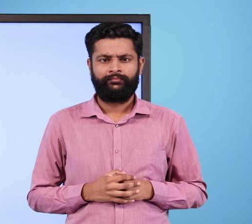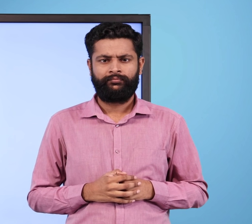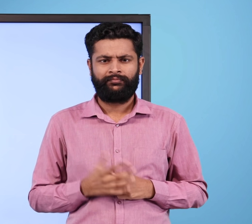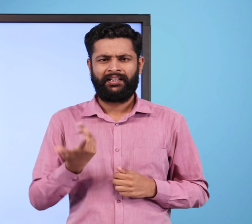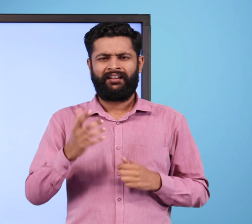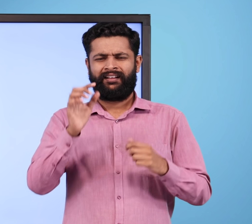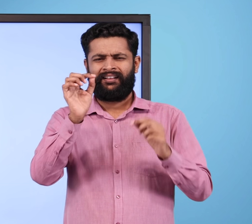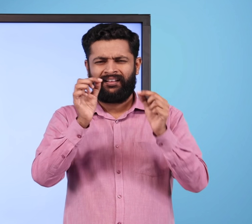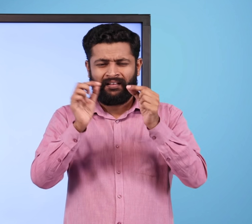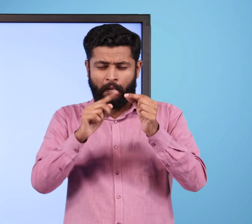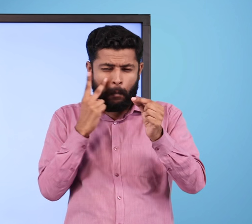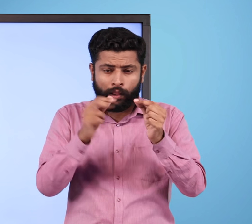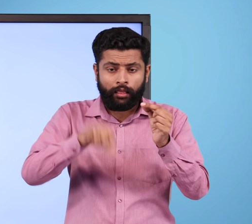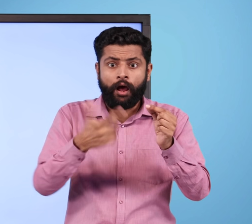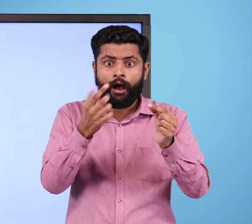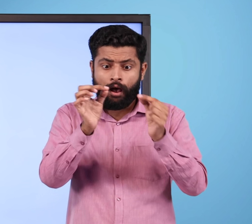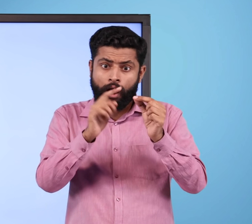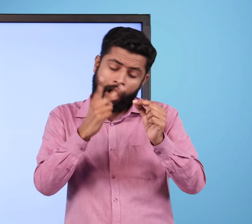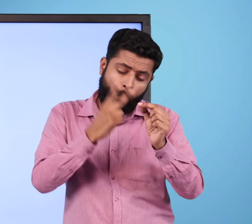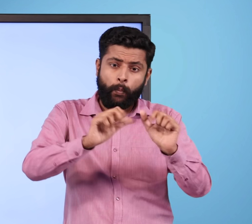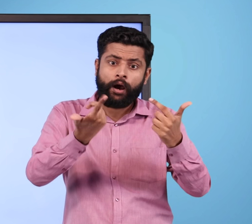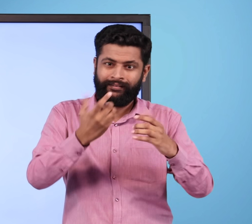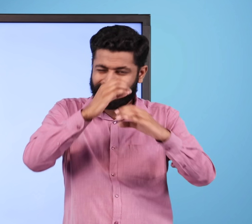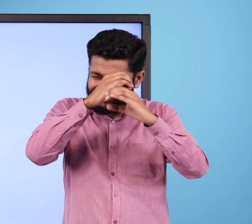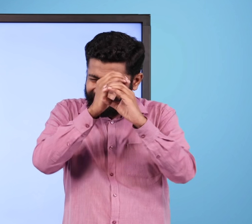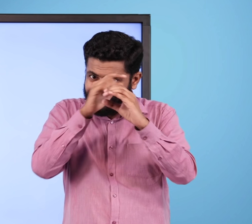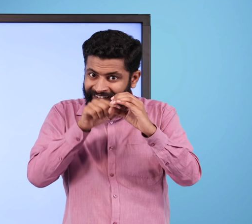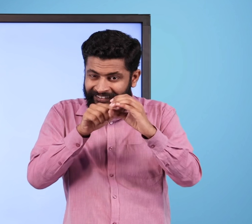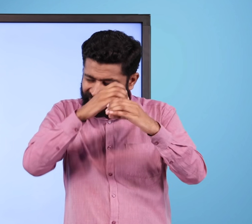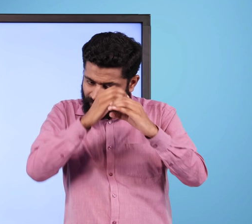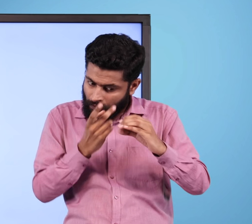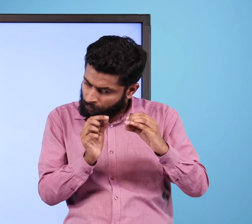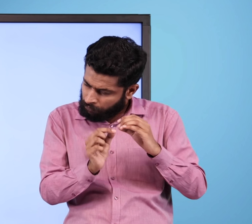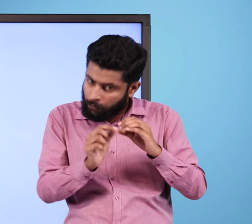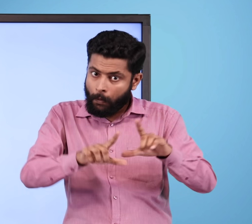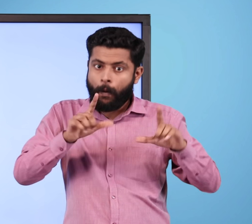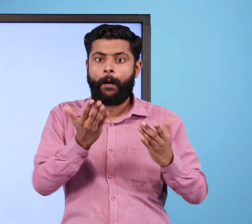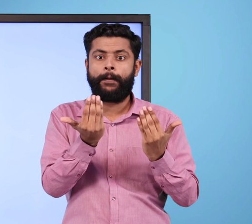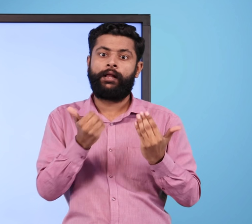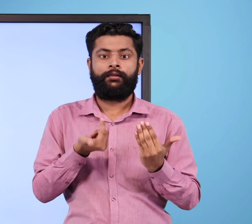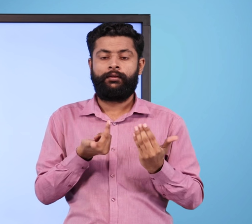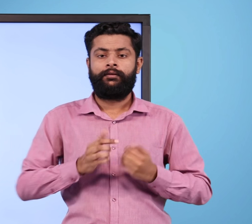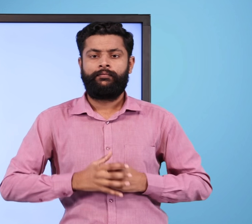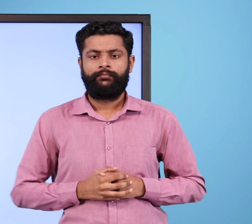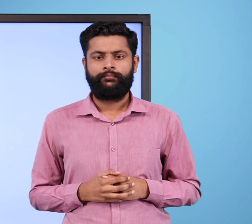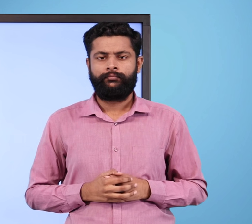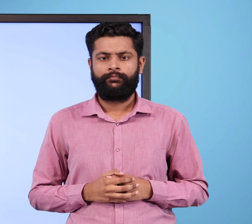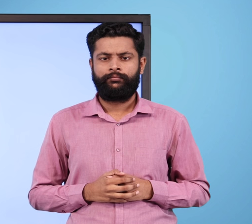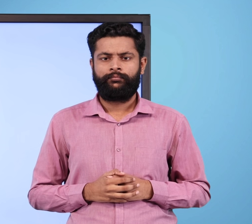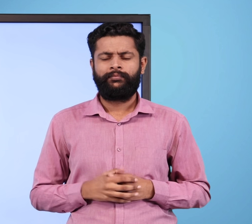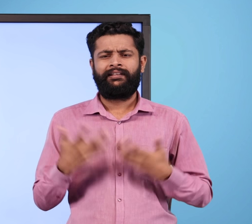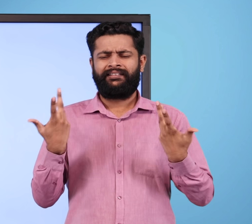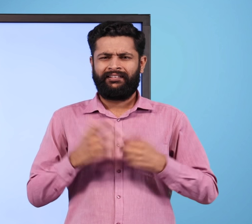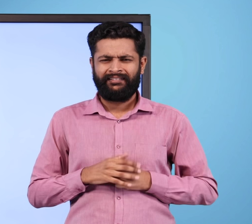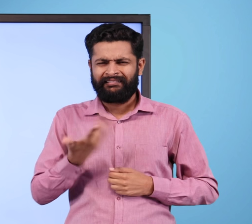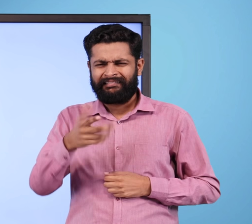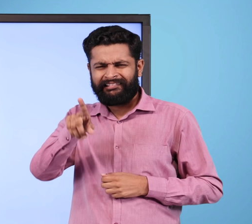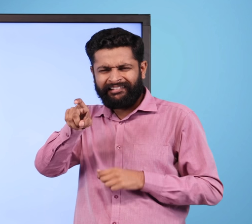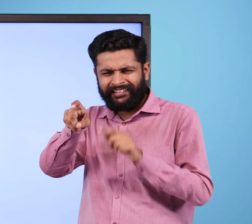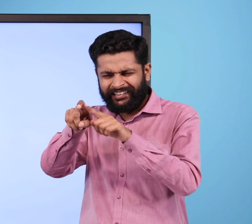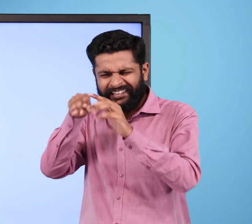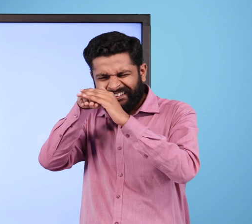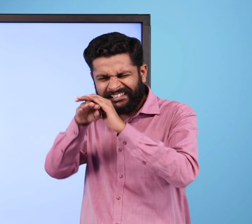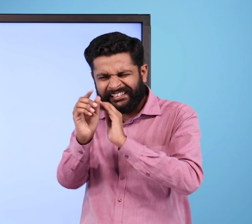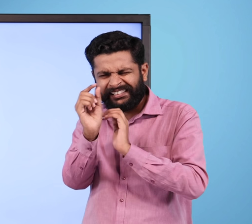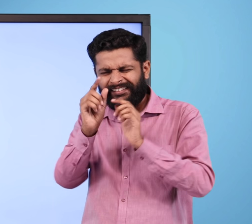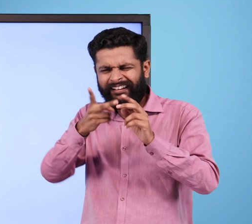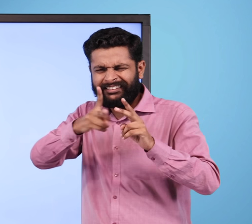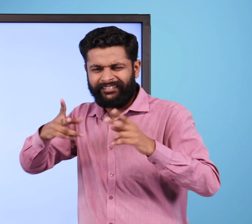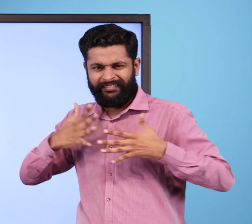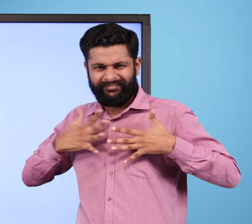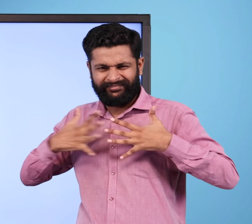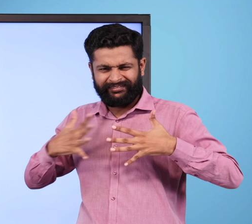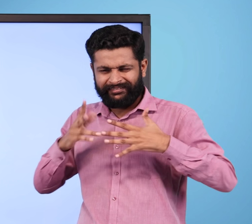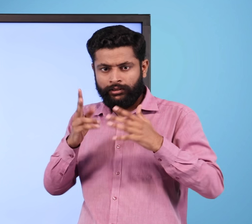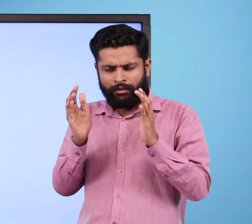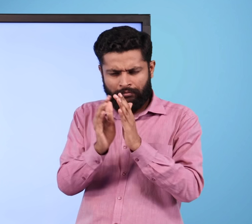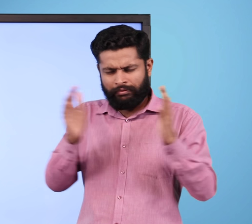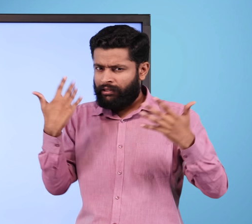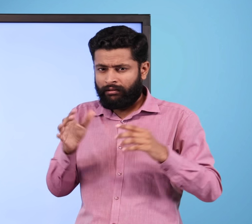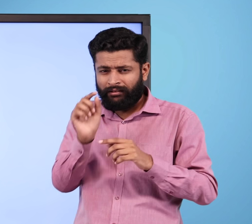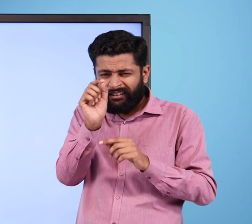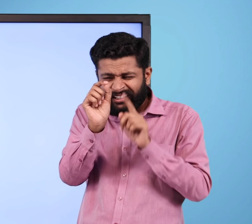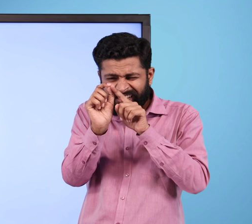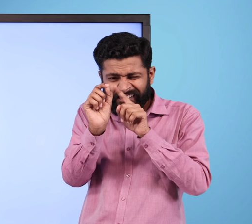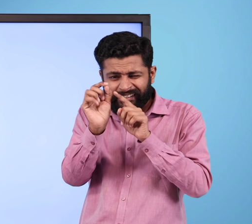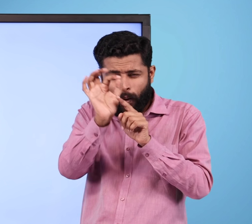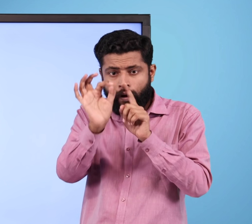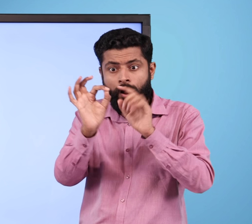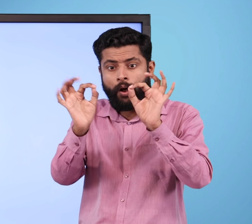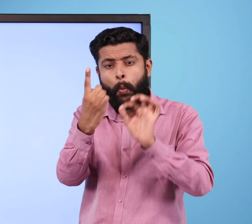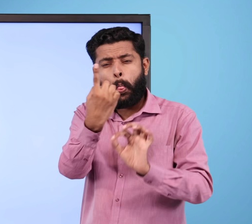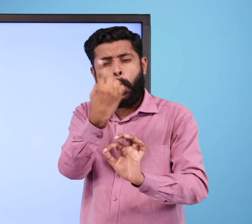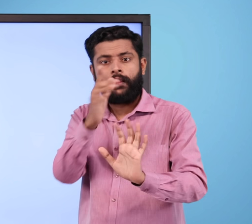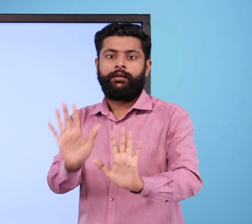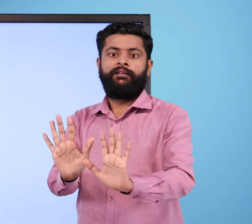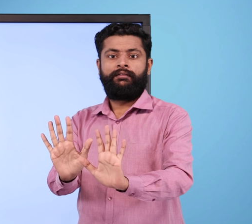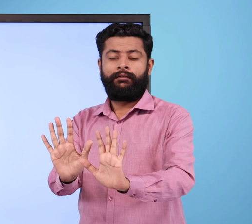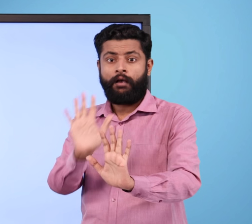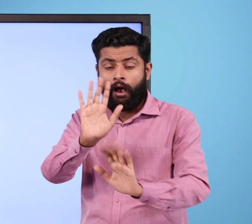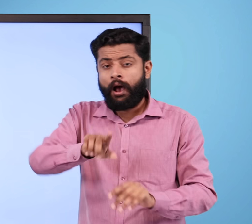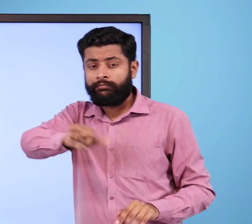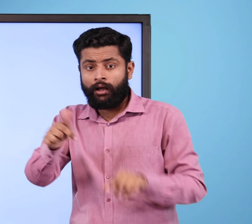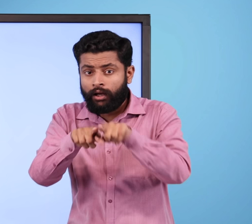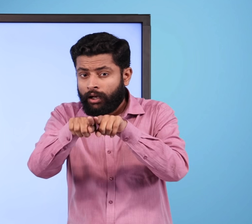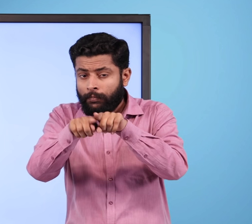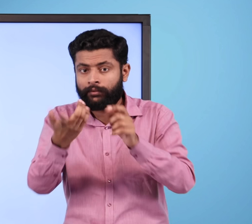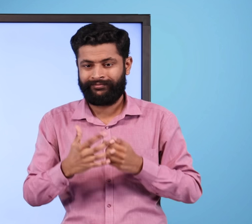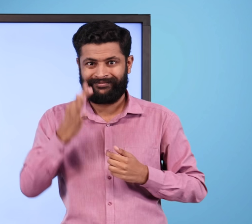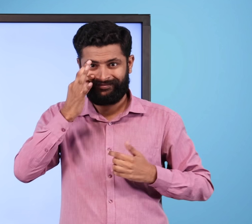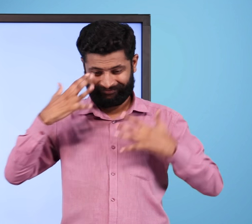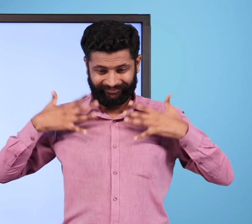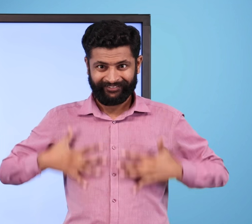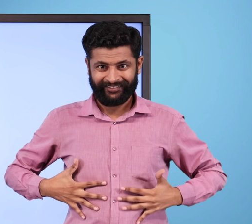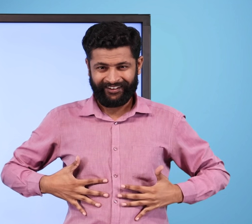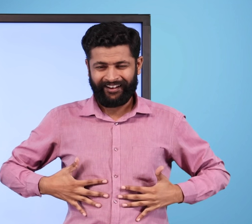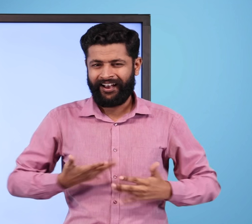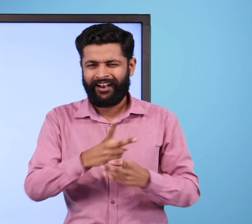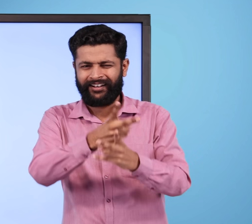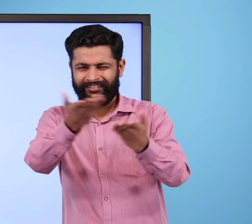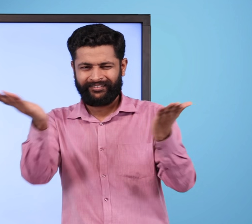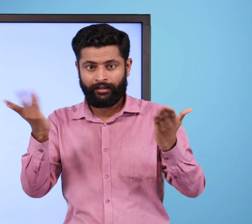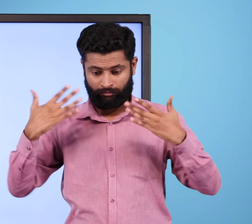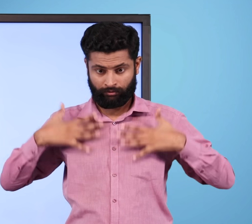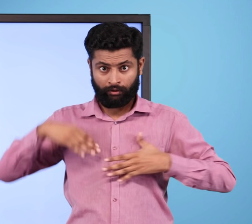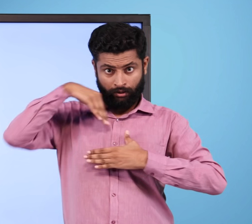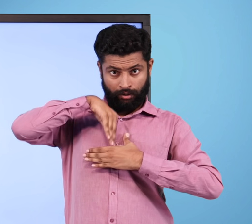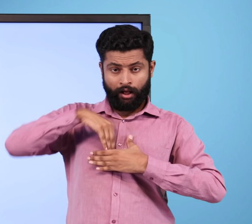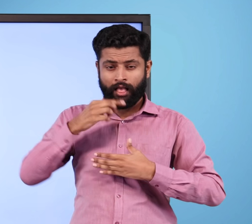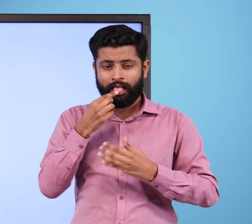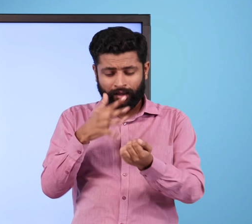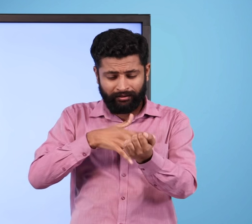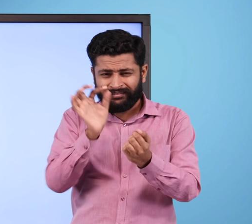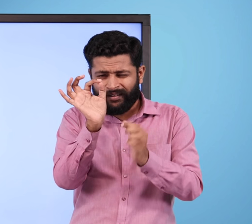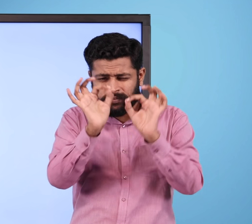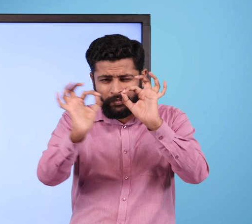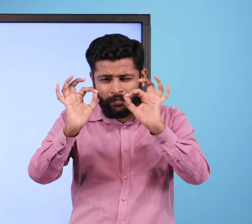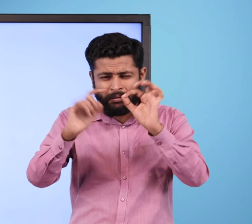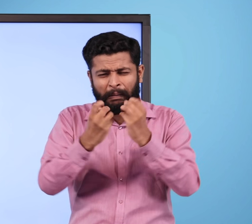Cells can be seen only under the microscope. Some organisms are made of only one cell. Other organism, for example, human beings are made of many cells.